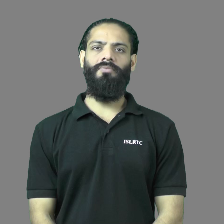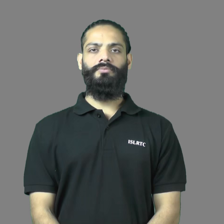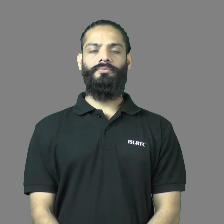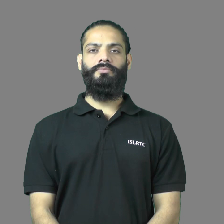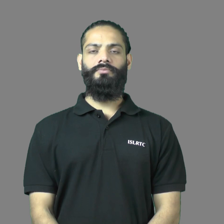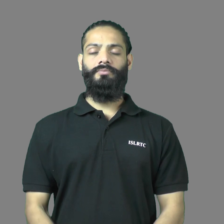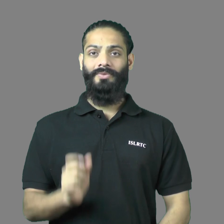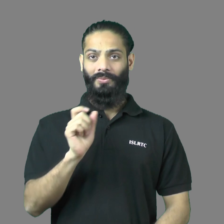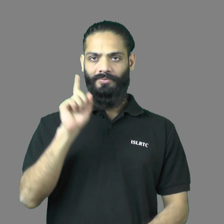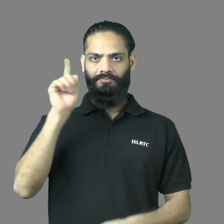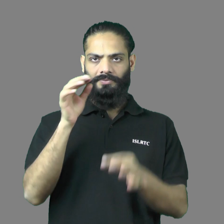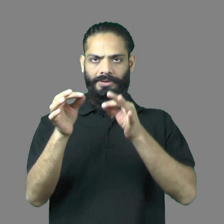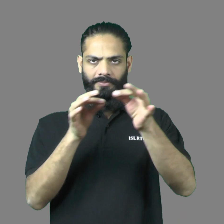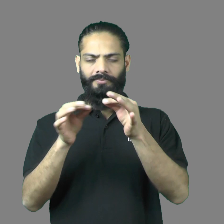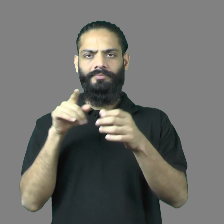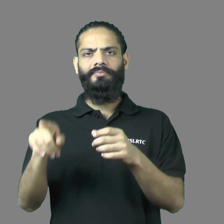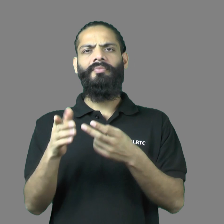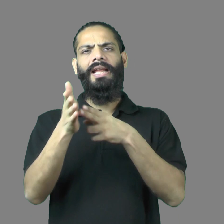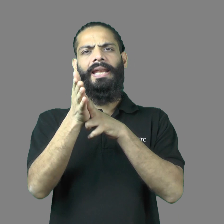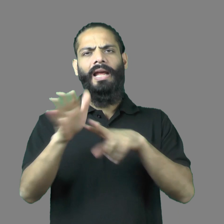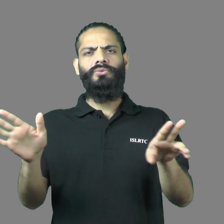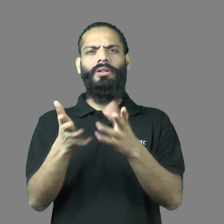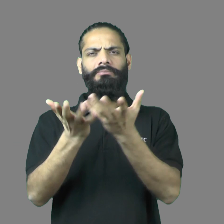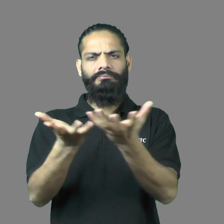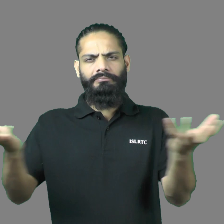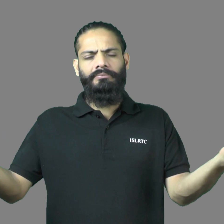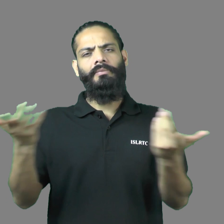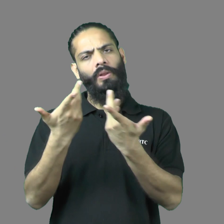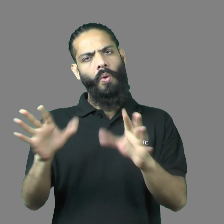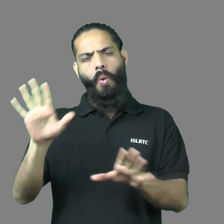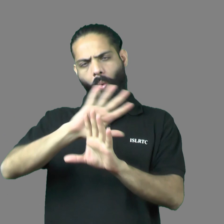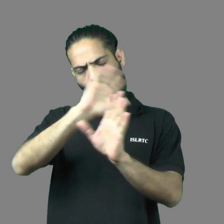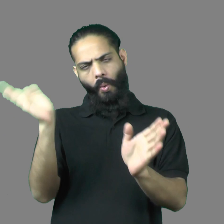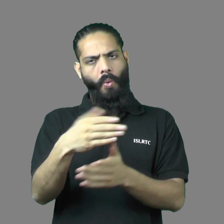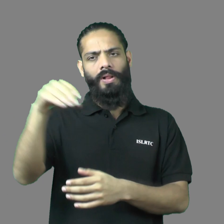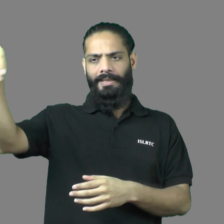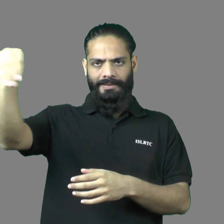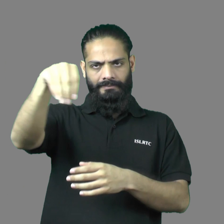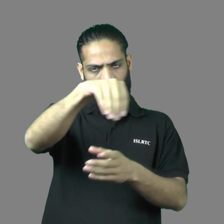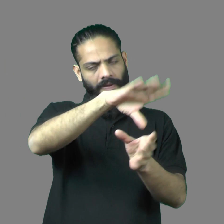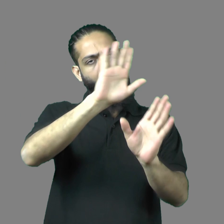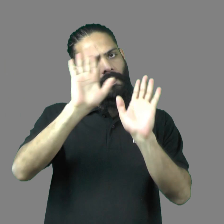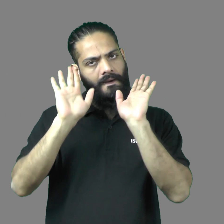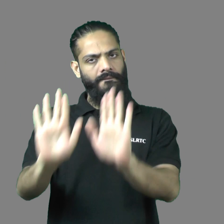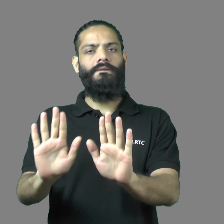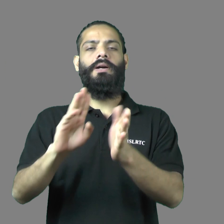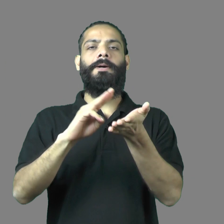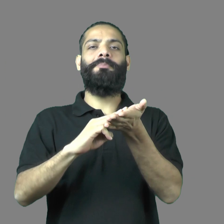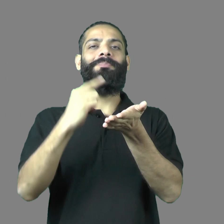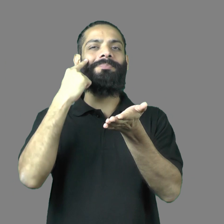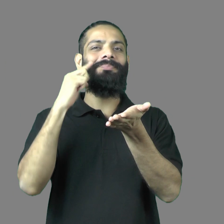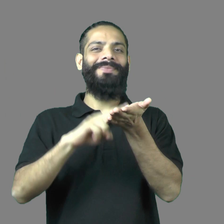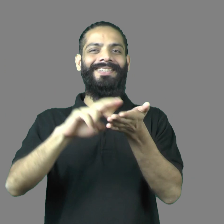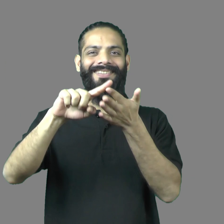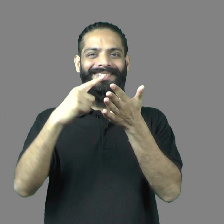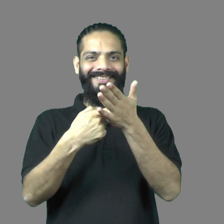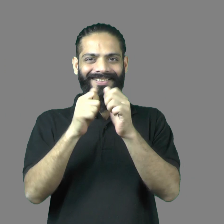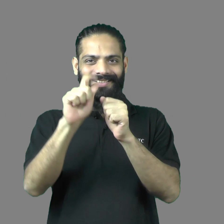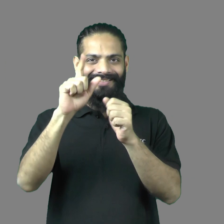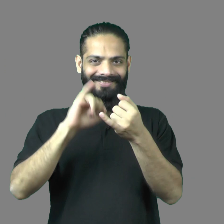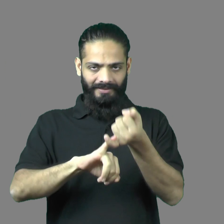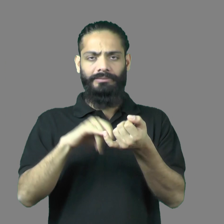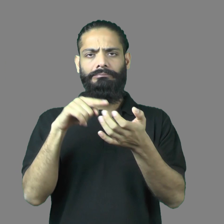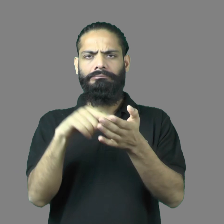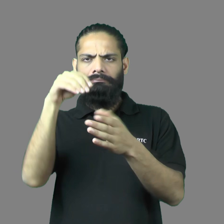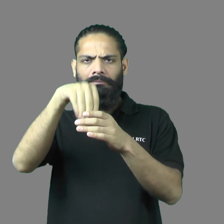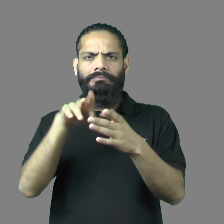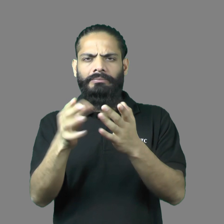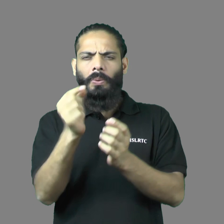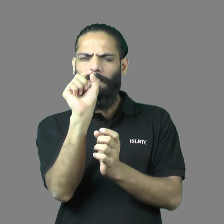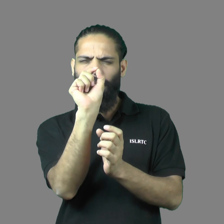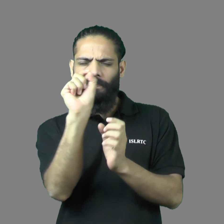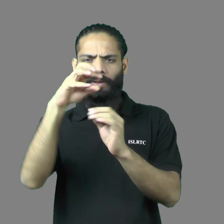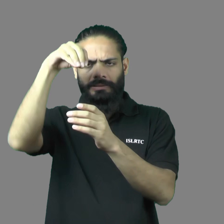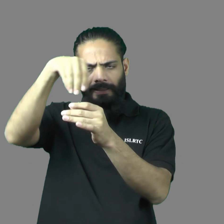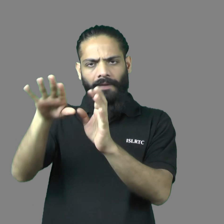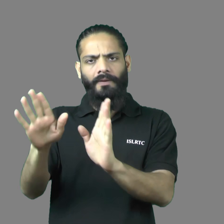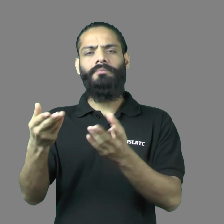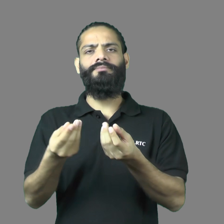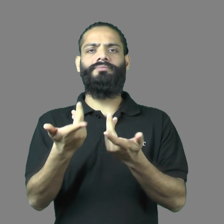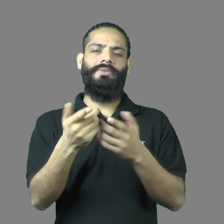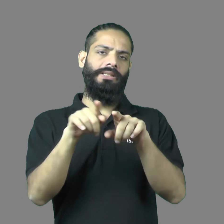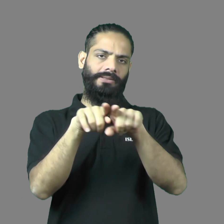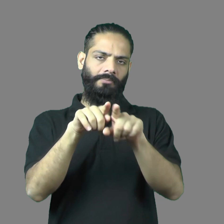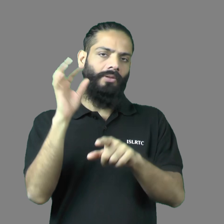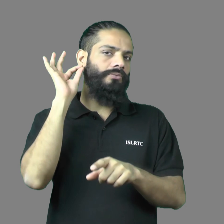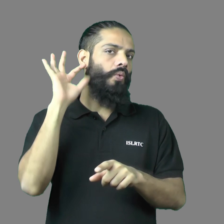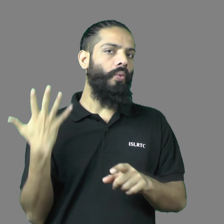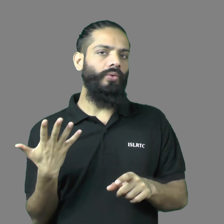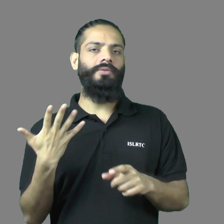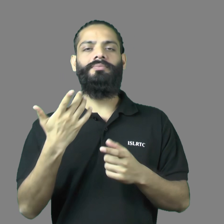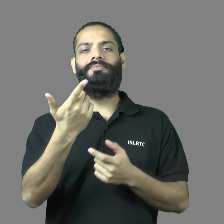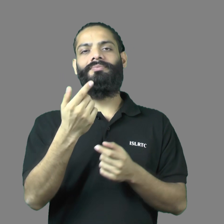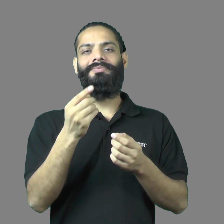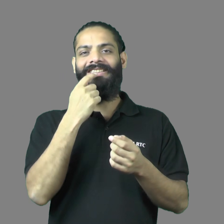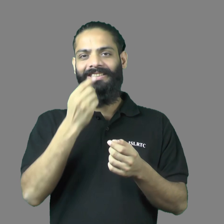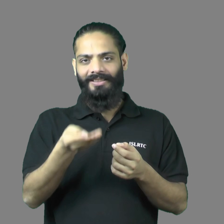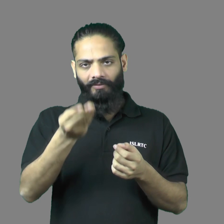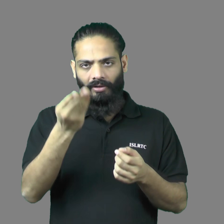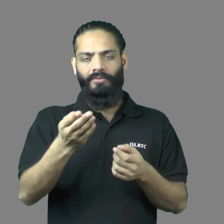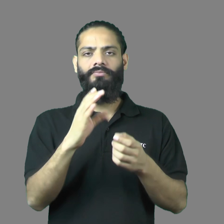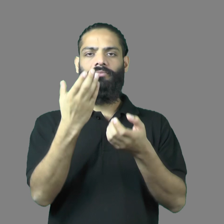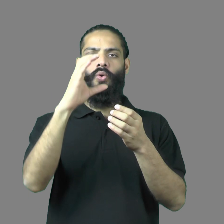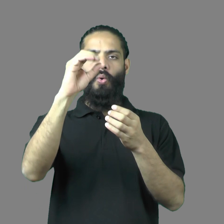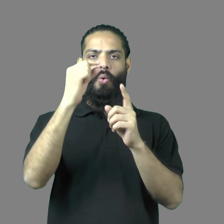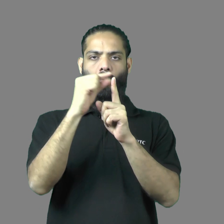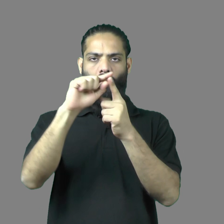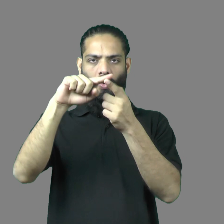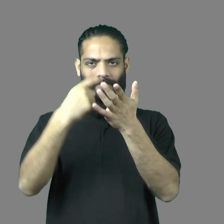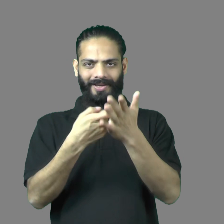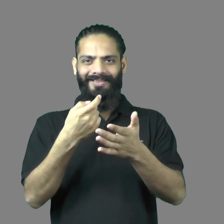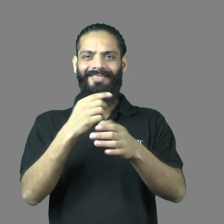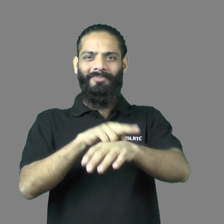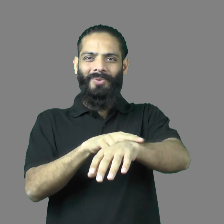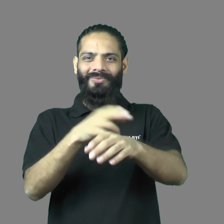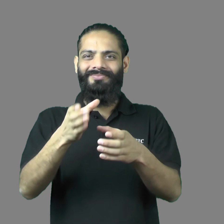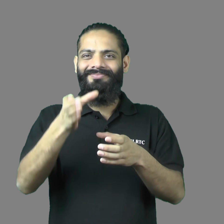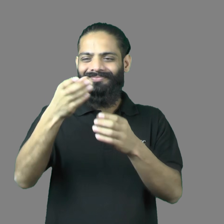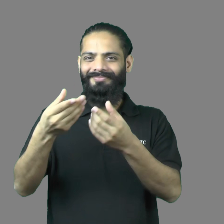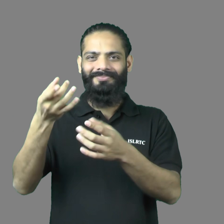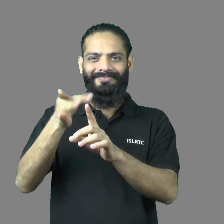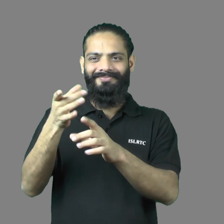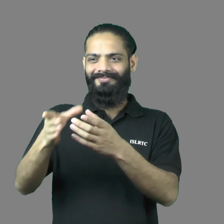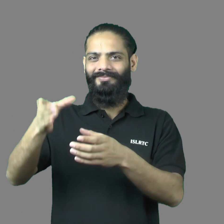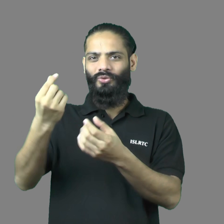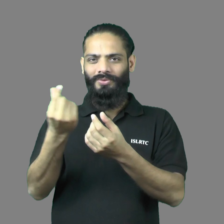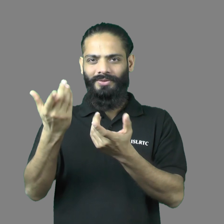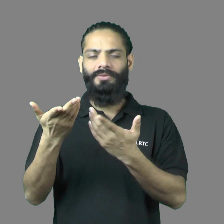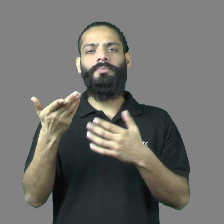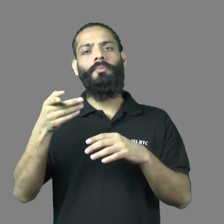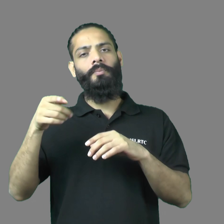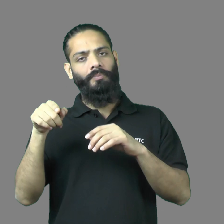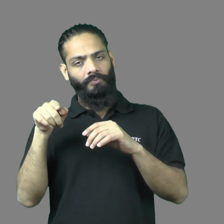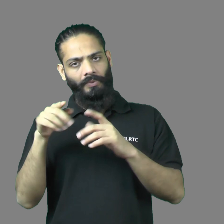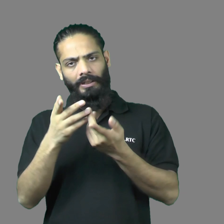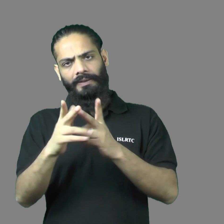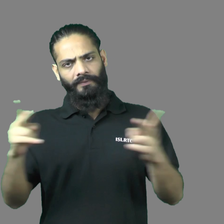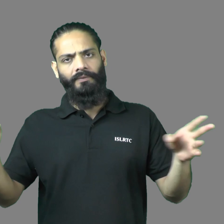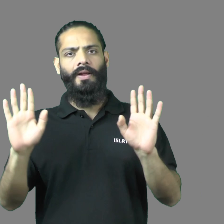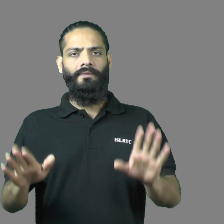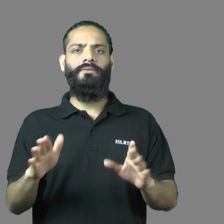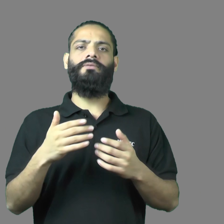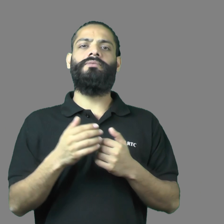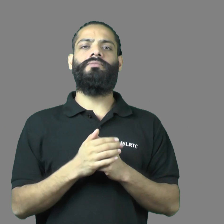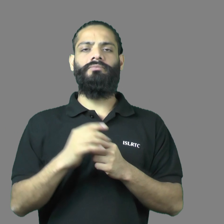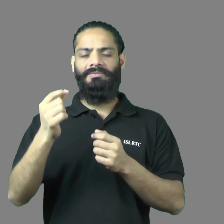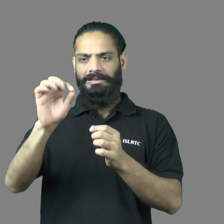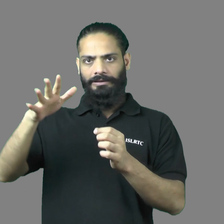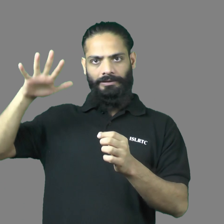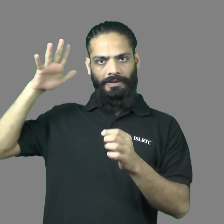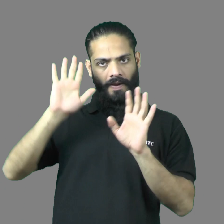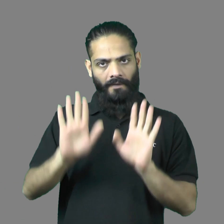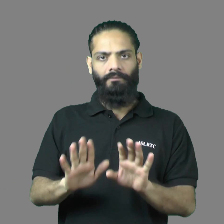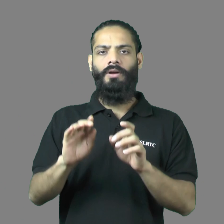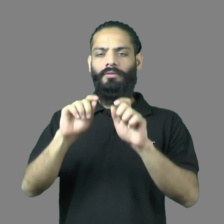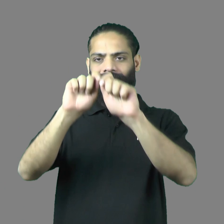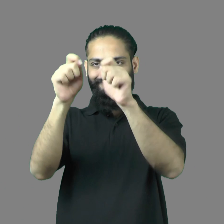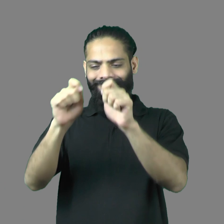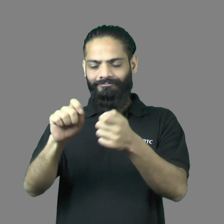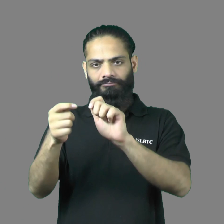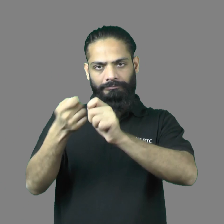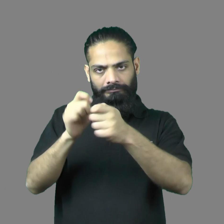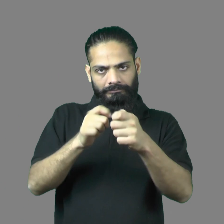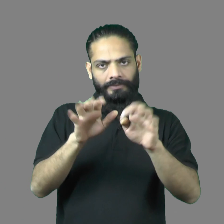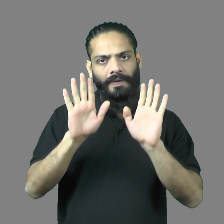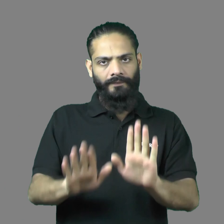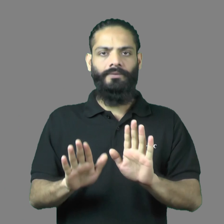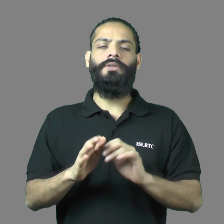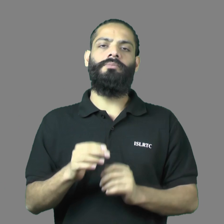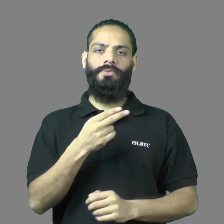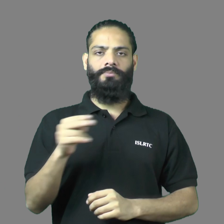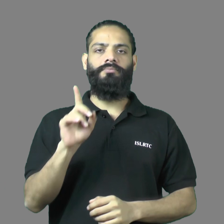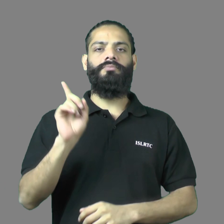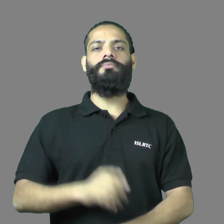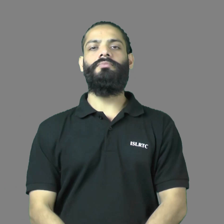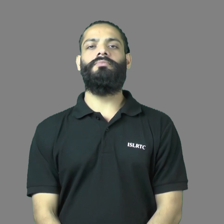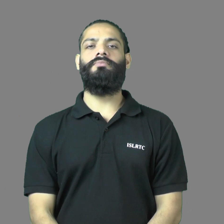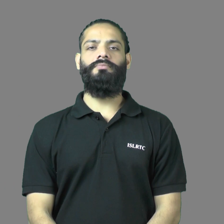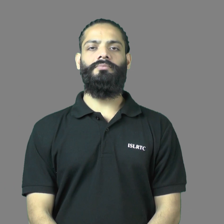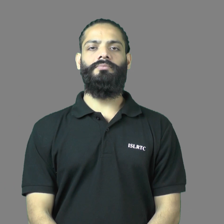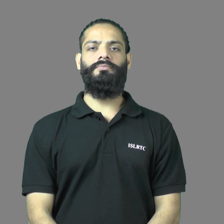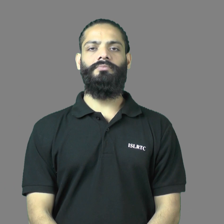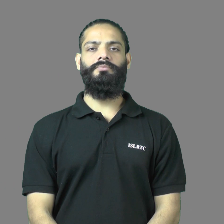Metallic Minerals